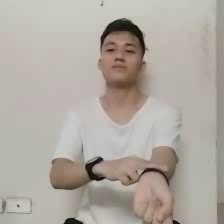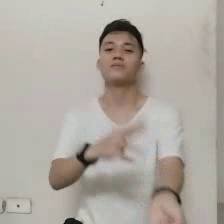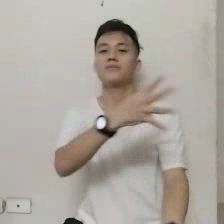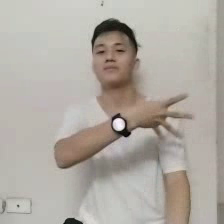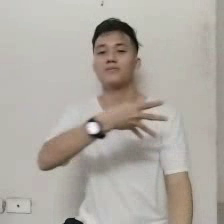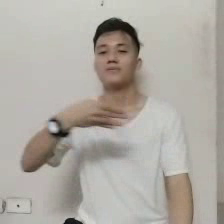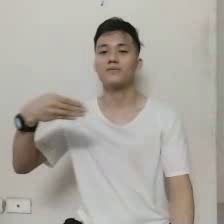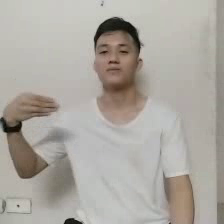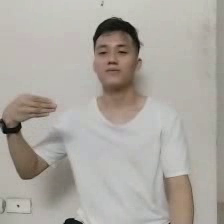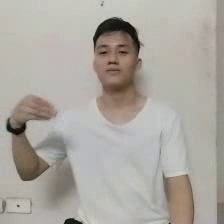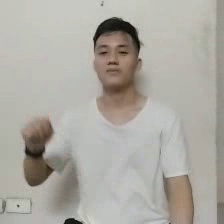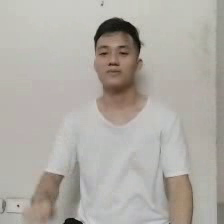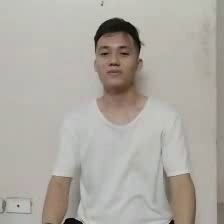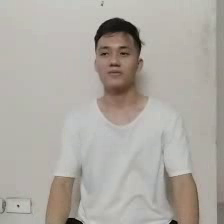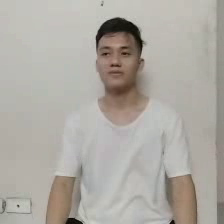Lây bệnh